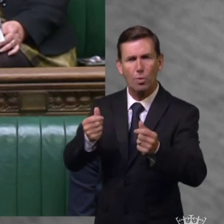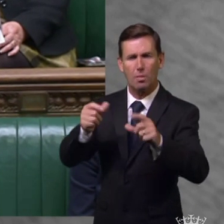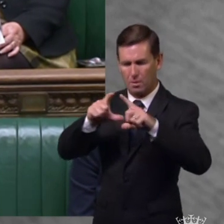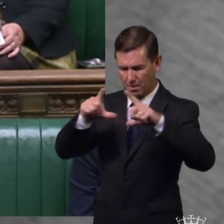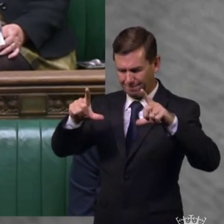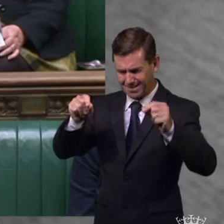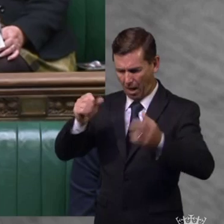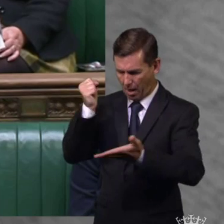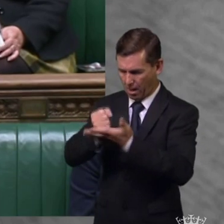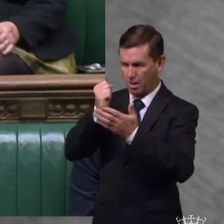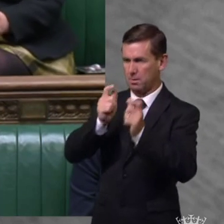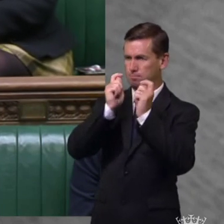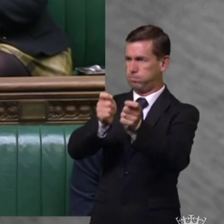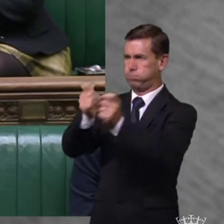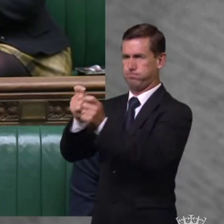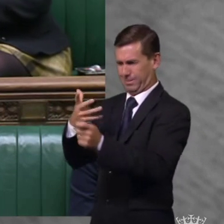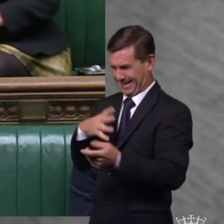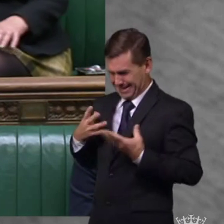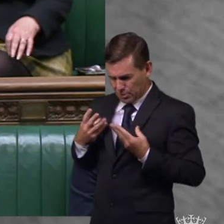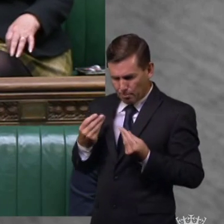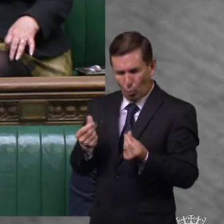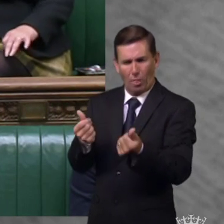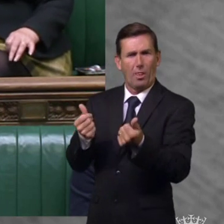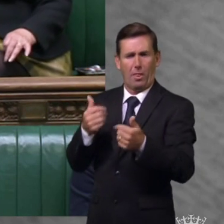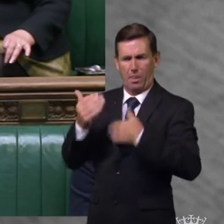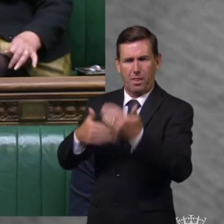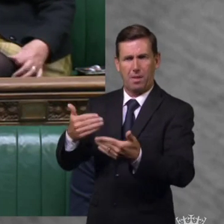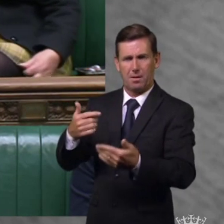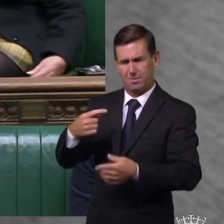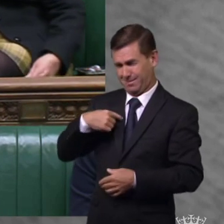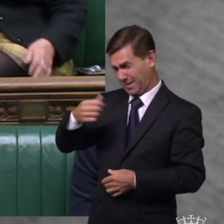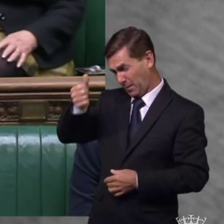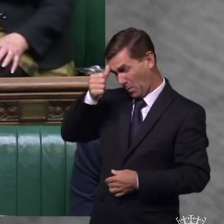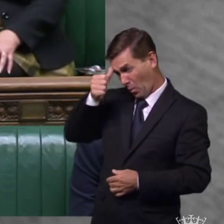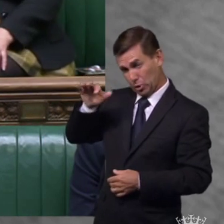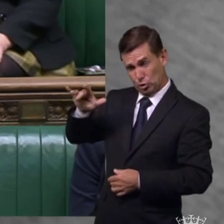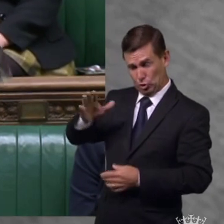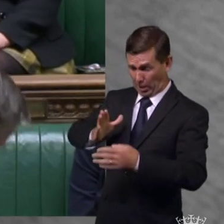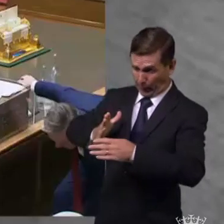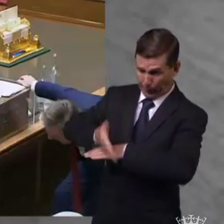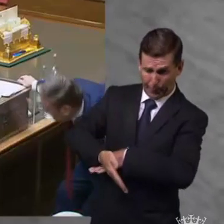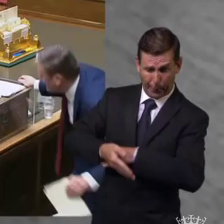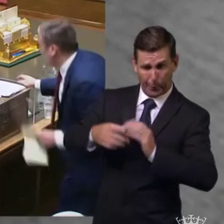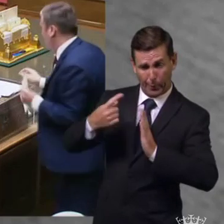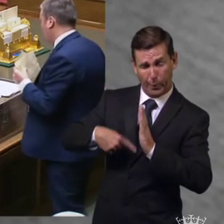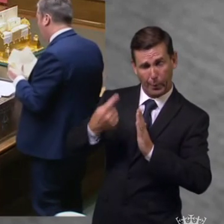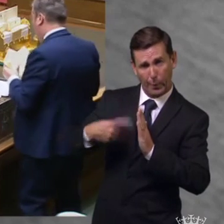We all know how difficult that is. We all know how hard everybody is working on the ground and we fully support them.